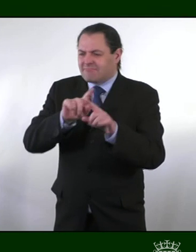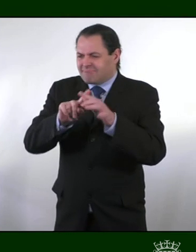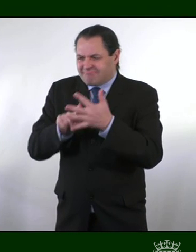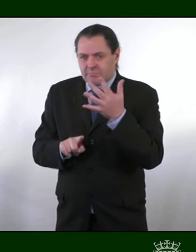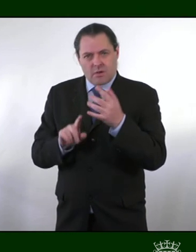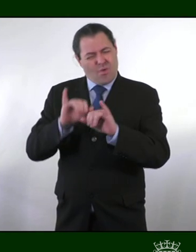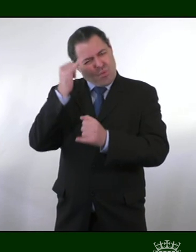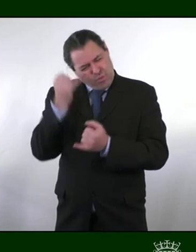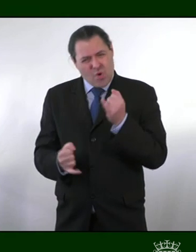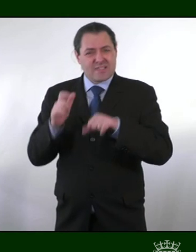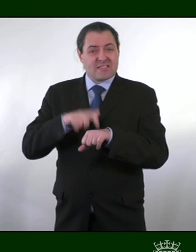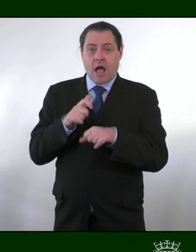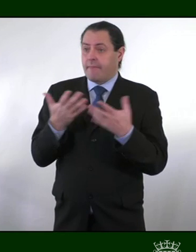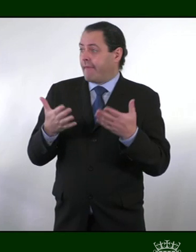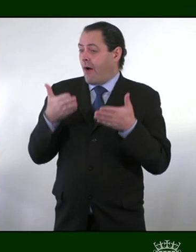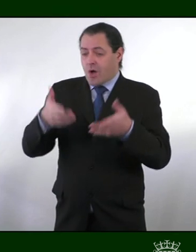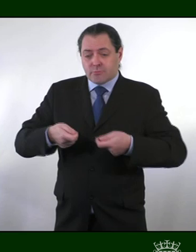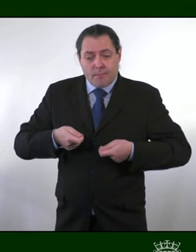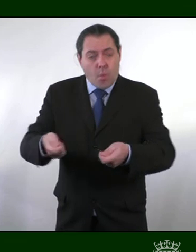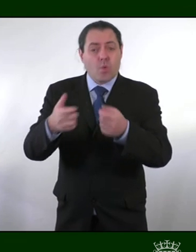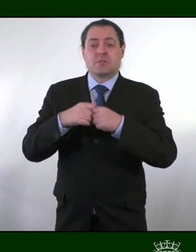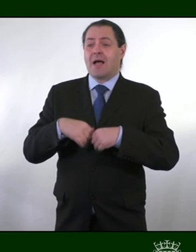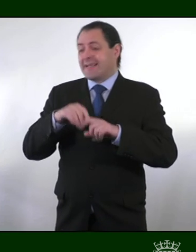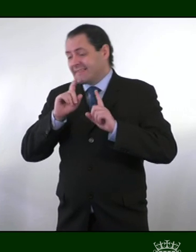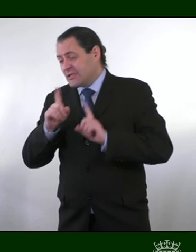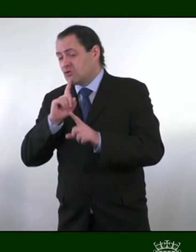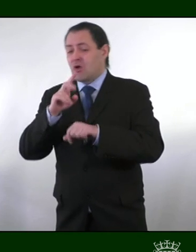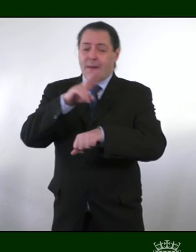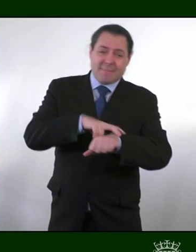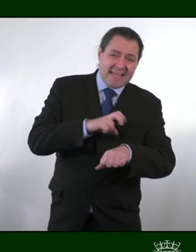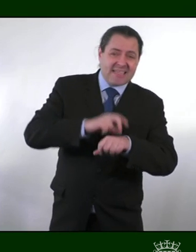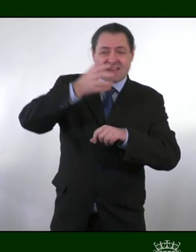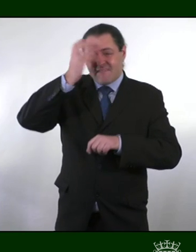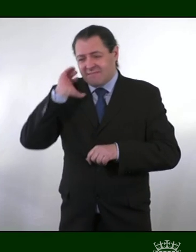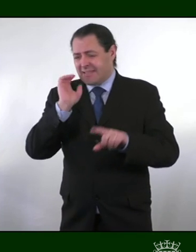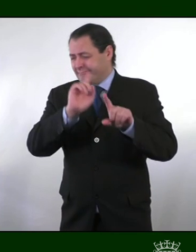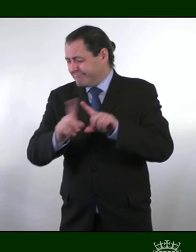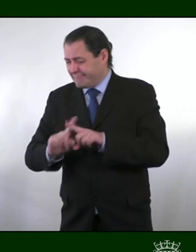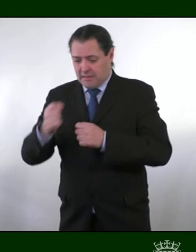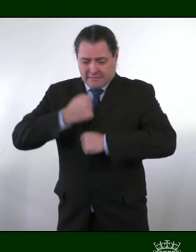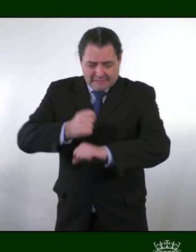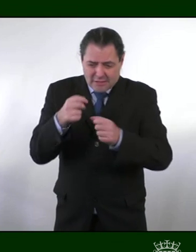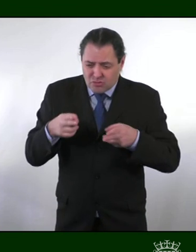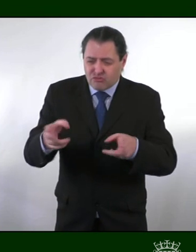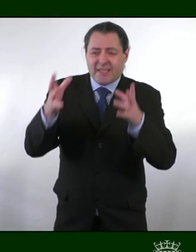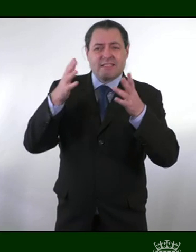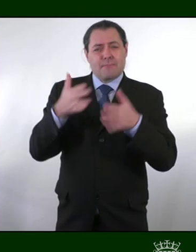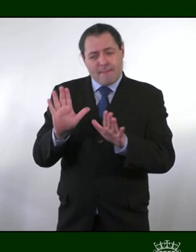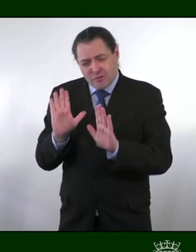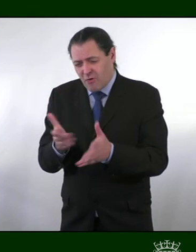These are the hospital porters, the teachers, the jannies, the police officers and the firefighters: those who kept our streets clean and our public services going.